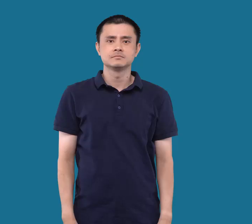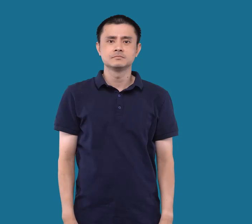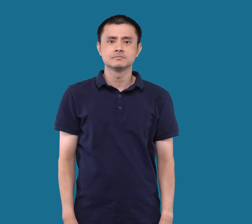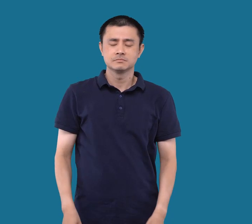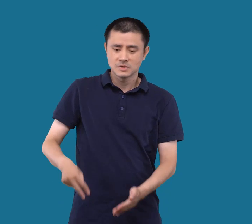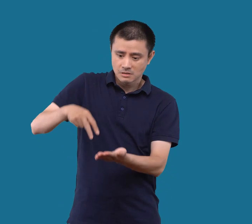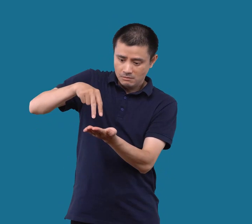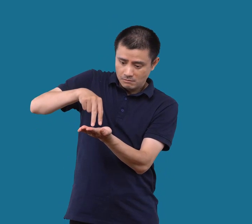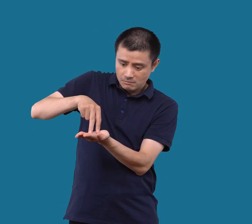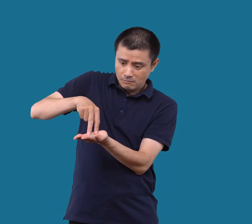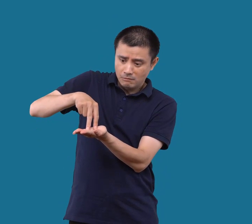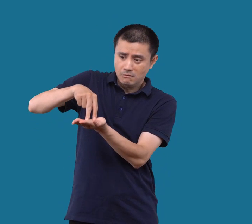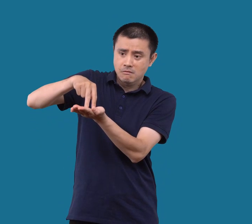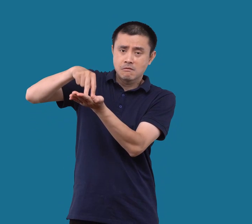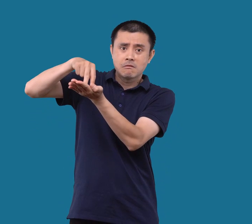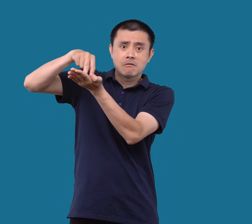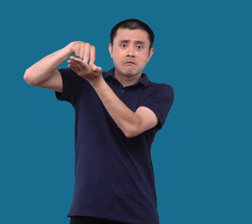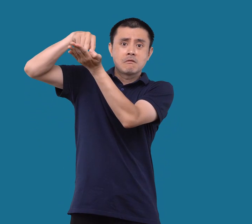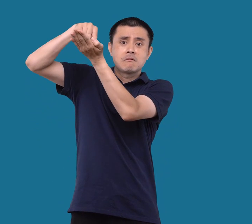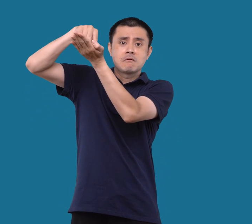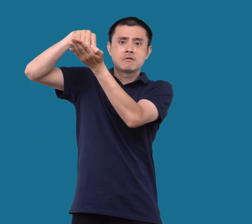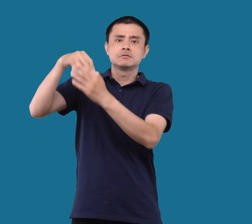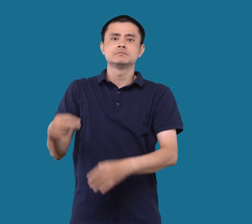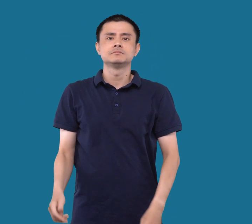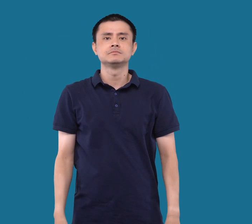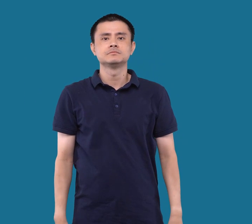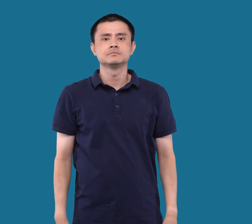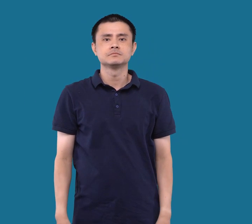danh nhân